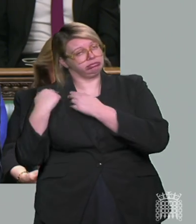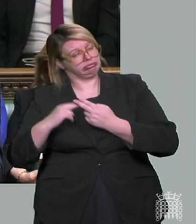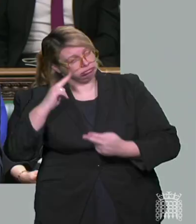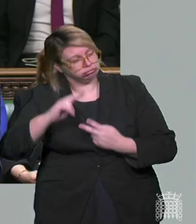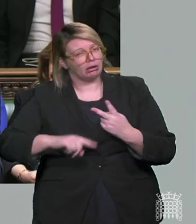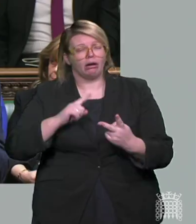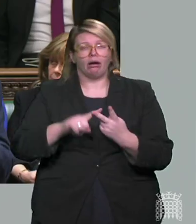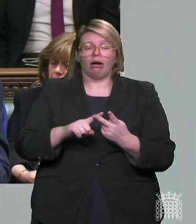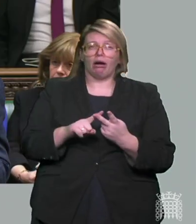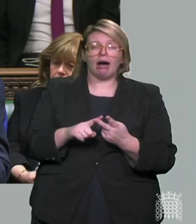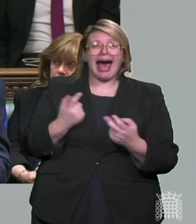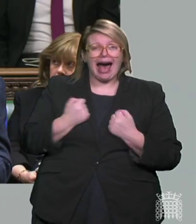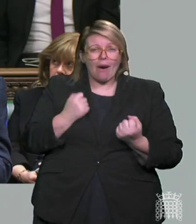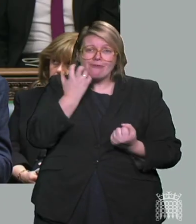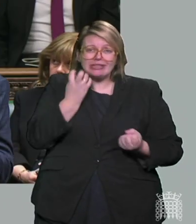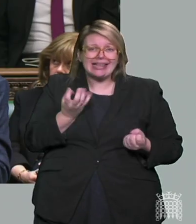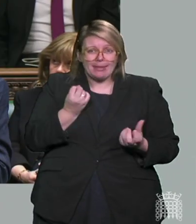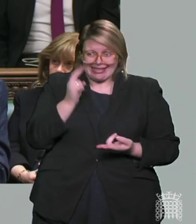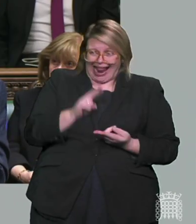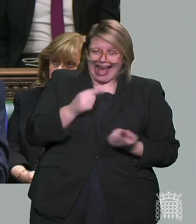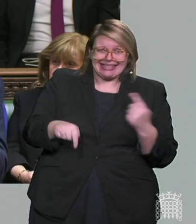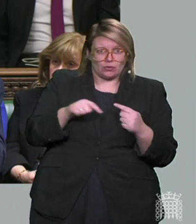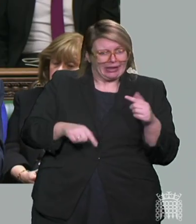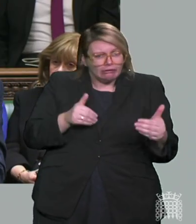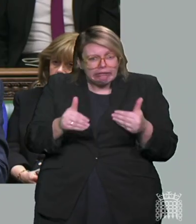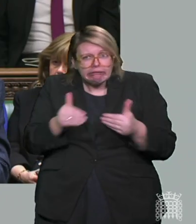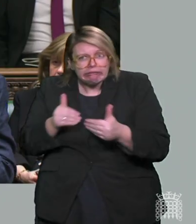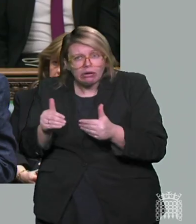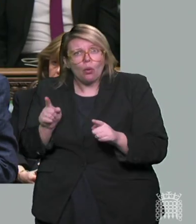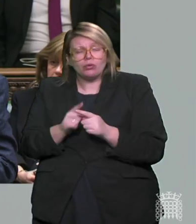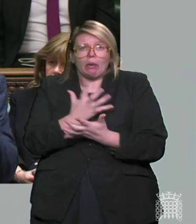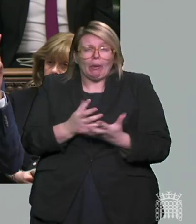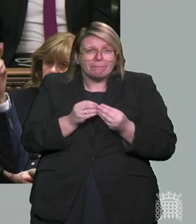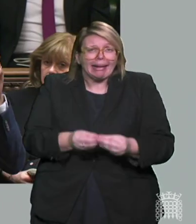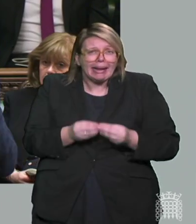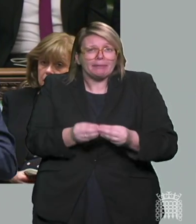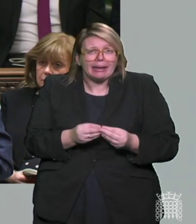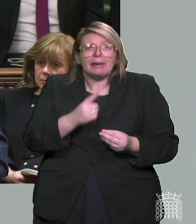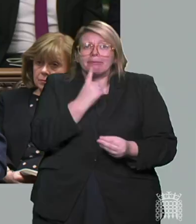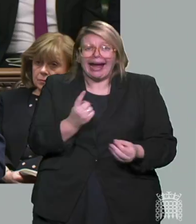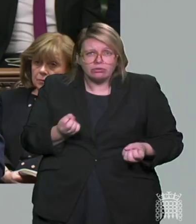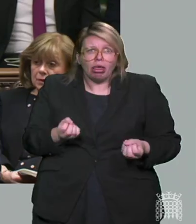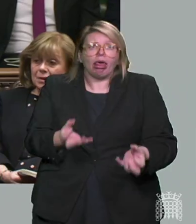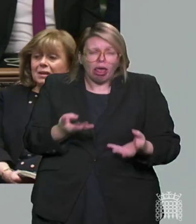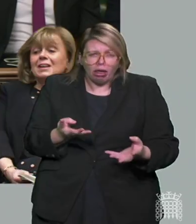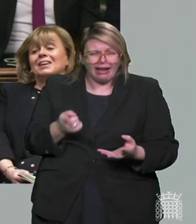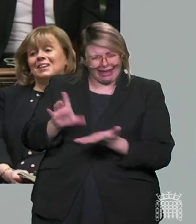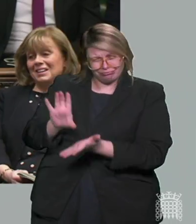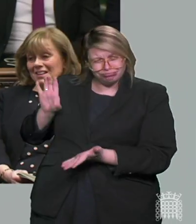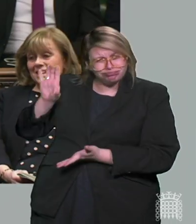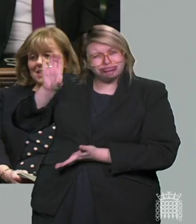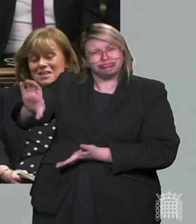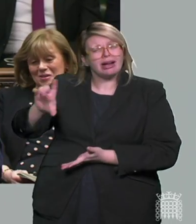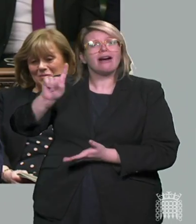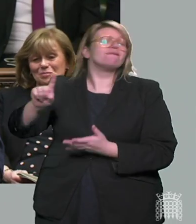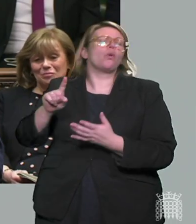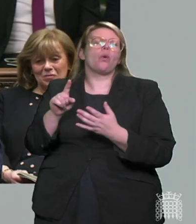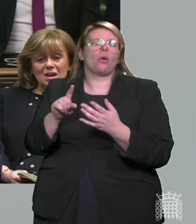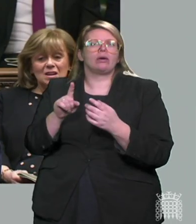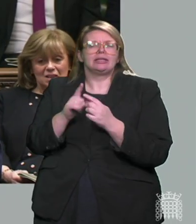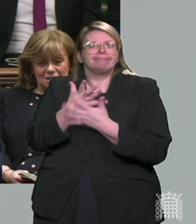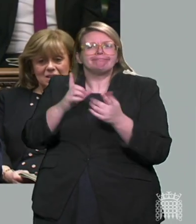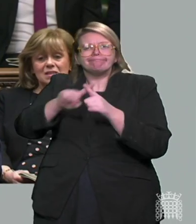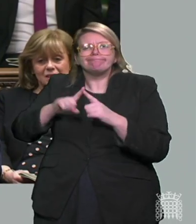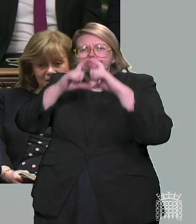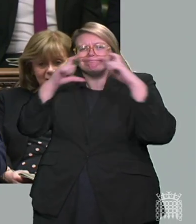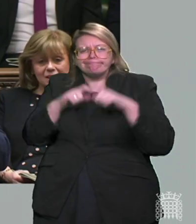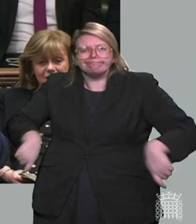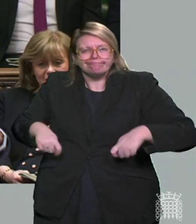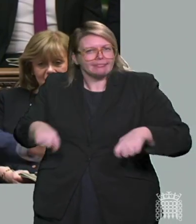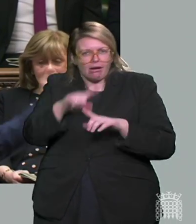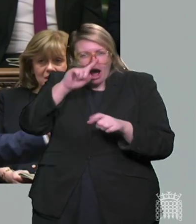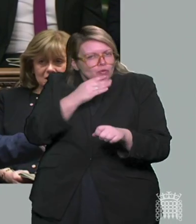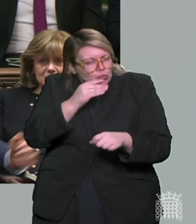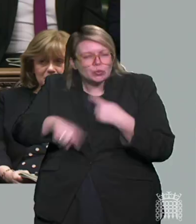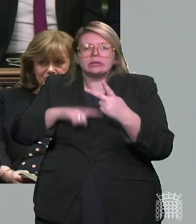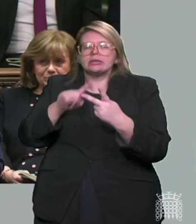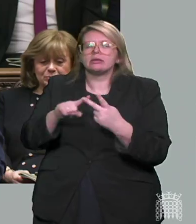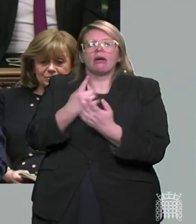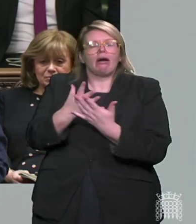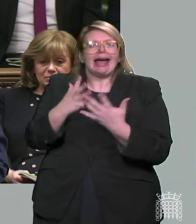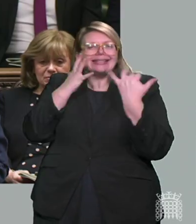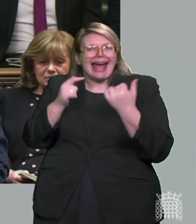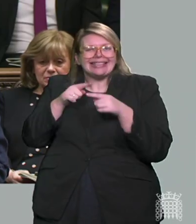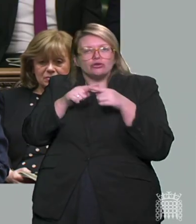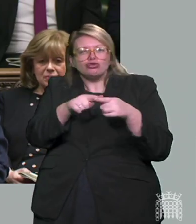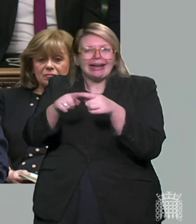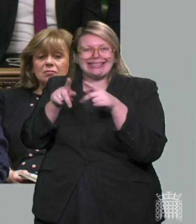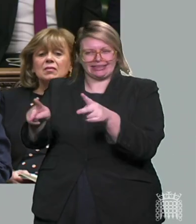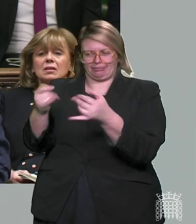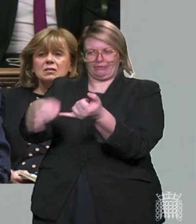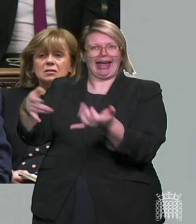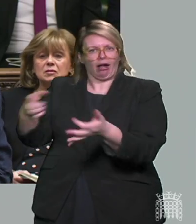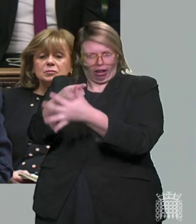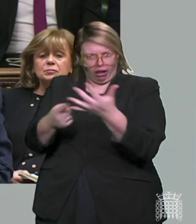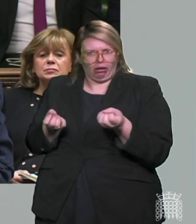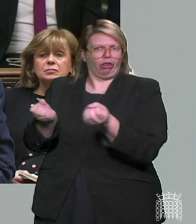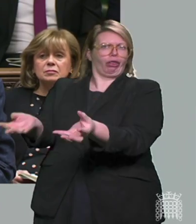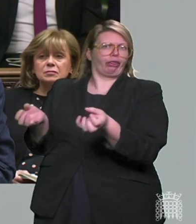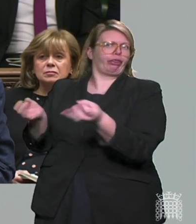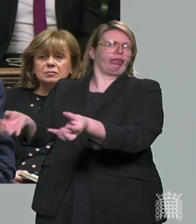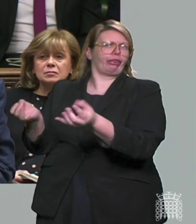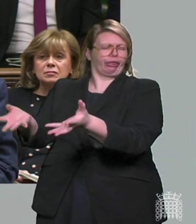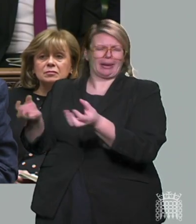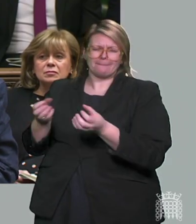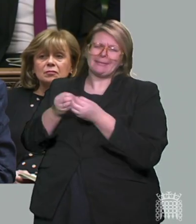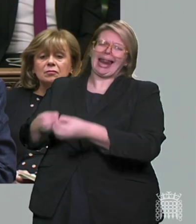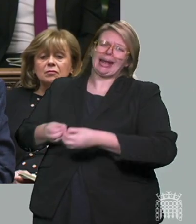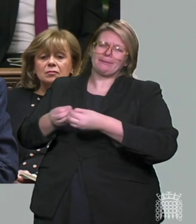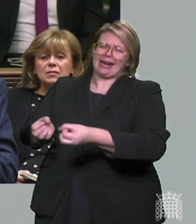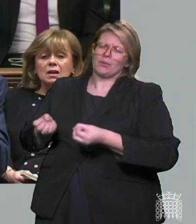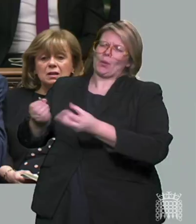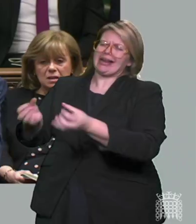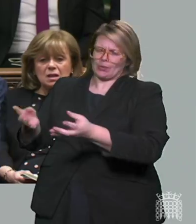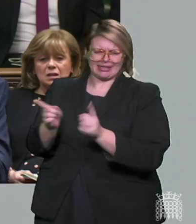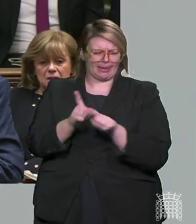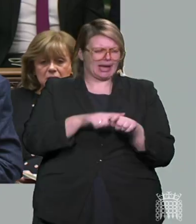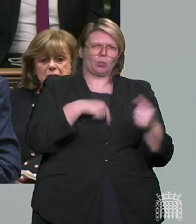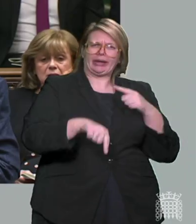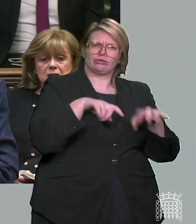To make matters worse, tens of billions of pounds of taxpayers’ money was wasted on a “world-beating” test and trace system and personal protective equipment that was not fit for purpose—not to mention the endless list of crony covid contracts that went to Tory chums who profiteered from other people’s misery.